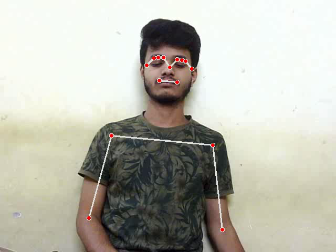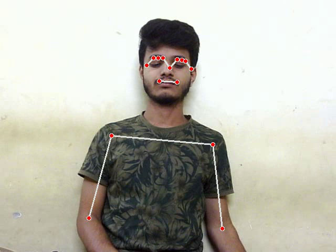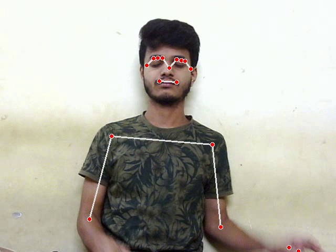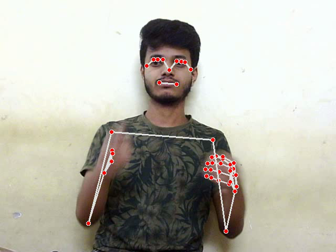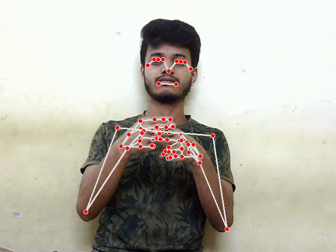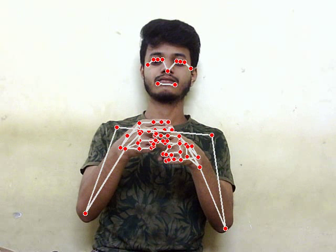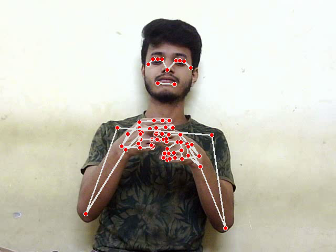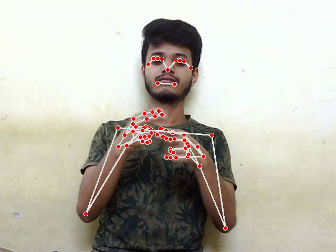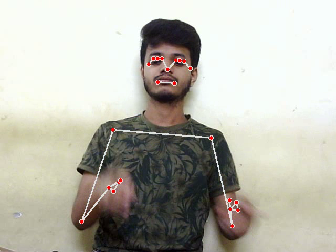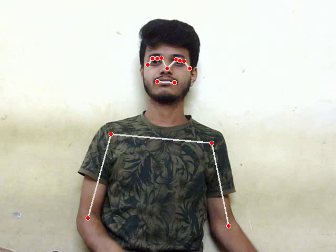name